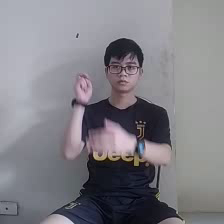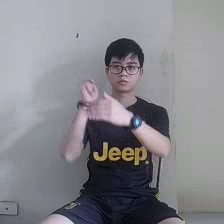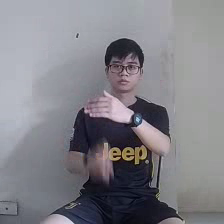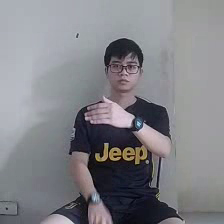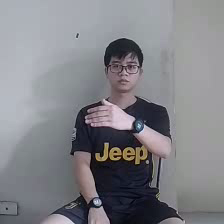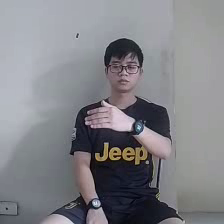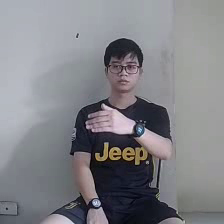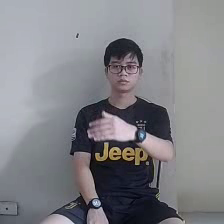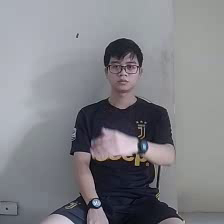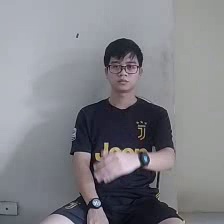Phạt